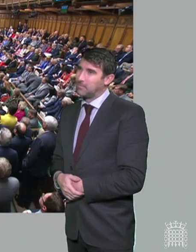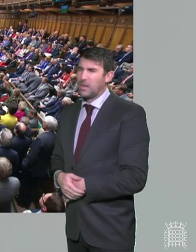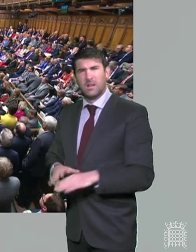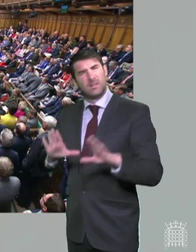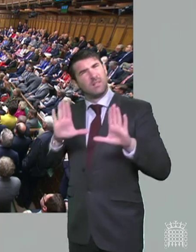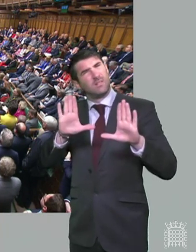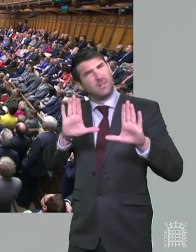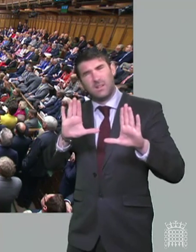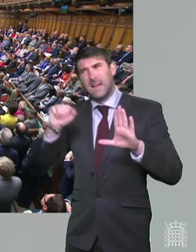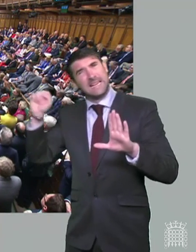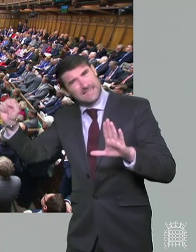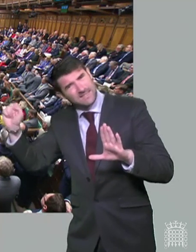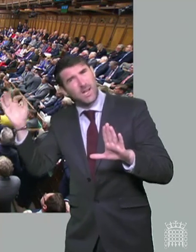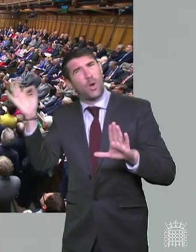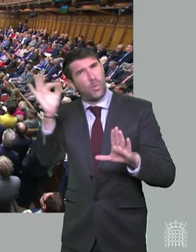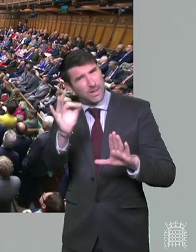Order. Let us hear the next question.